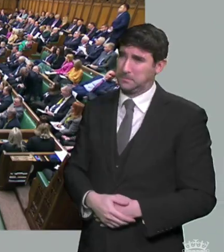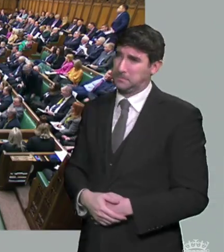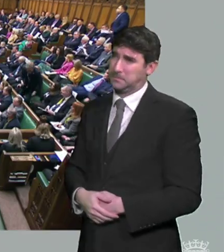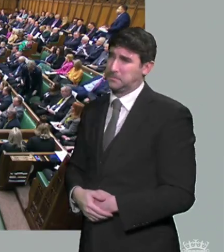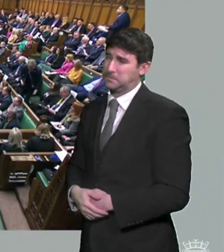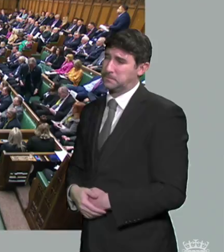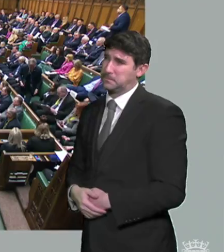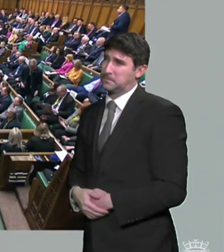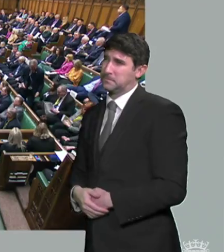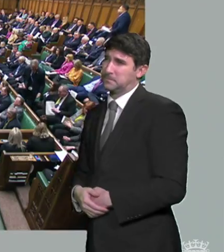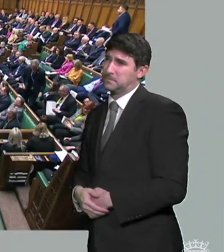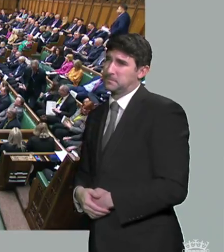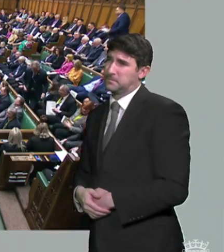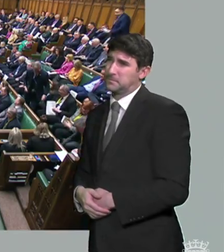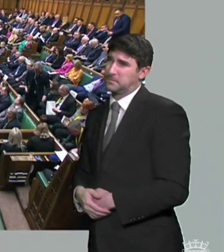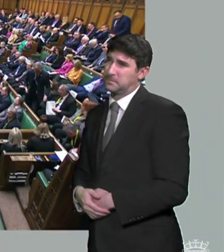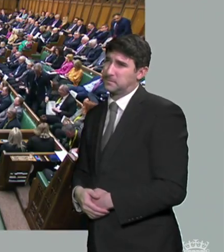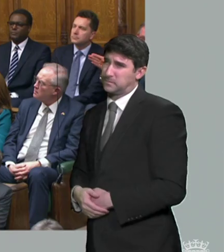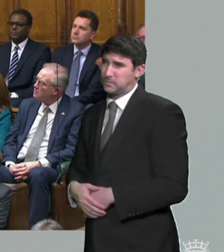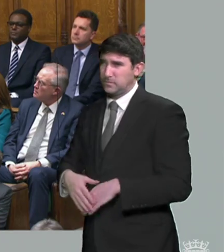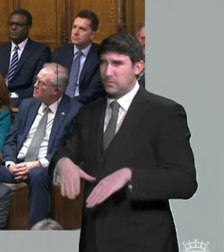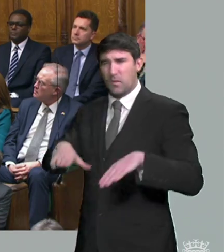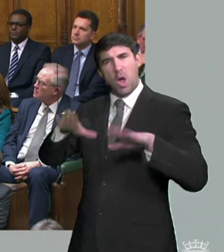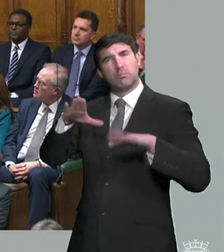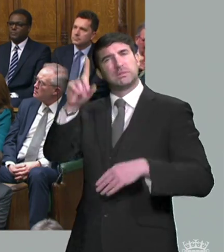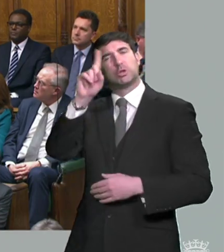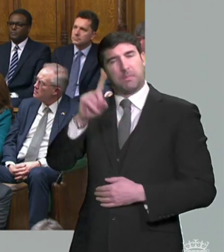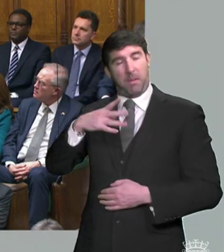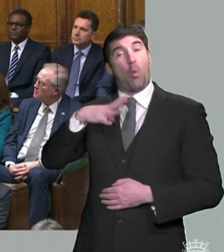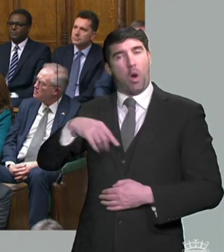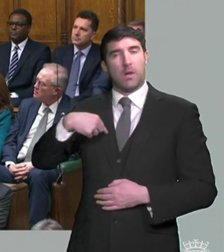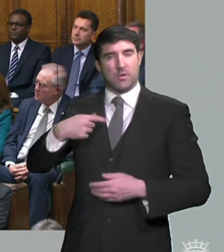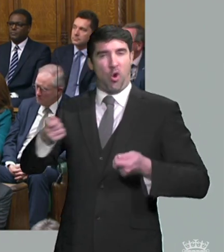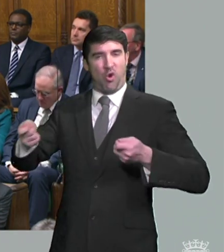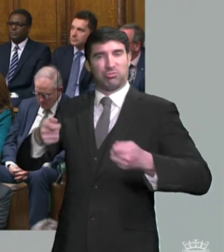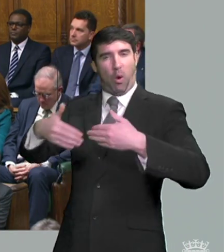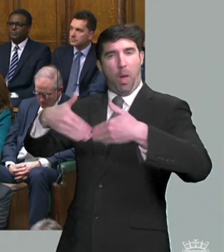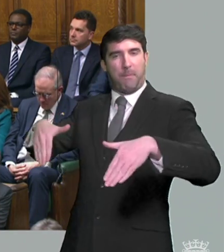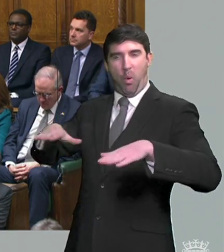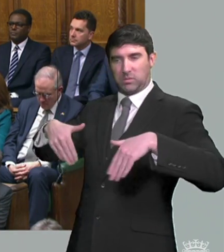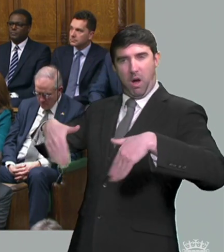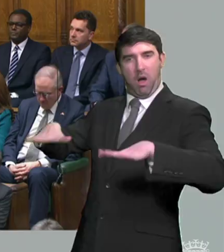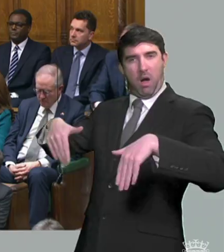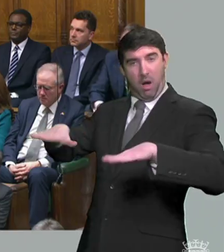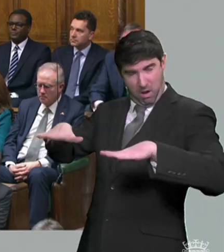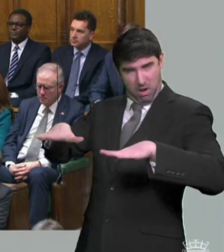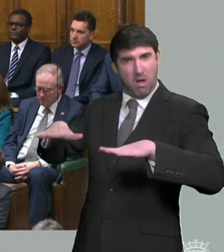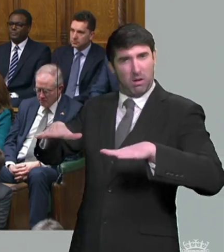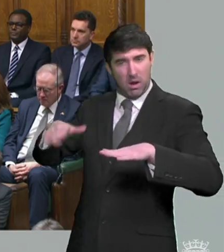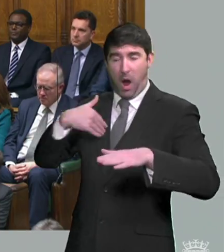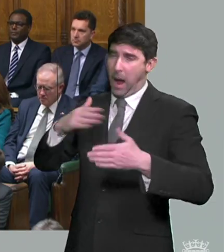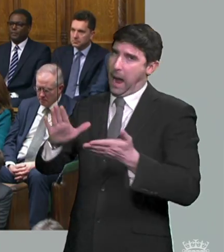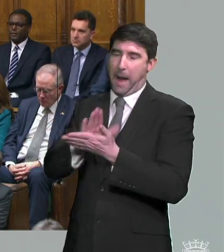The British people rightly expect us to control our borders, so I was pleased that the Prime Minister made the need to stop the boats in the channel one of his five priorities.